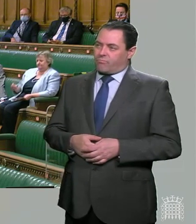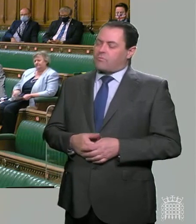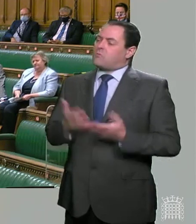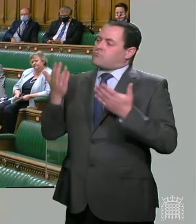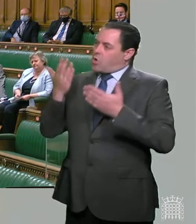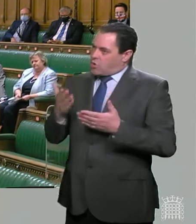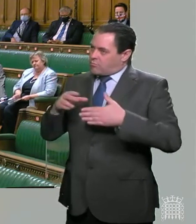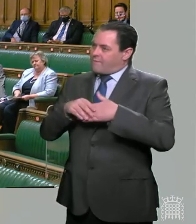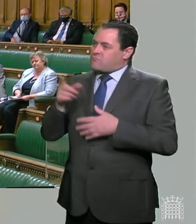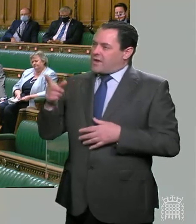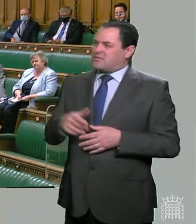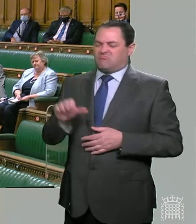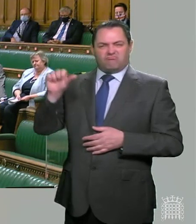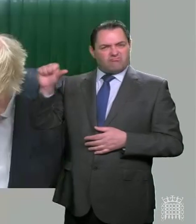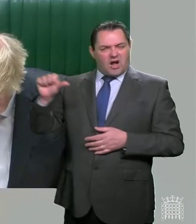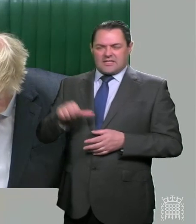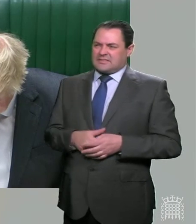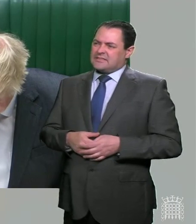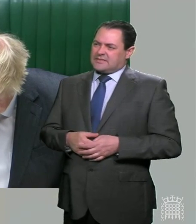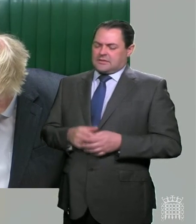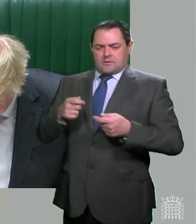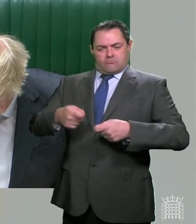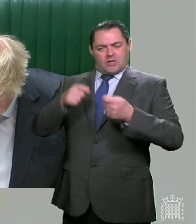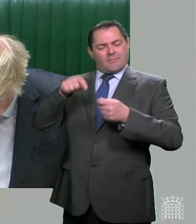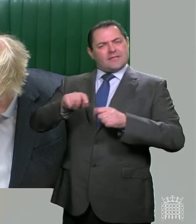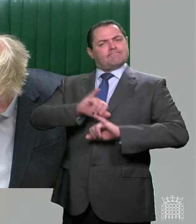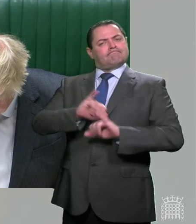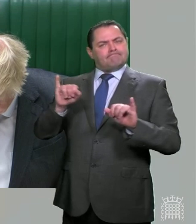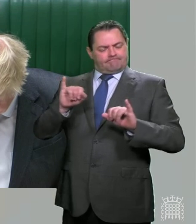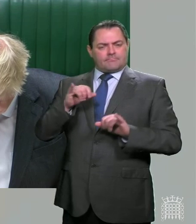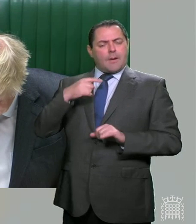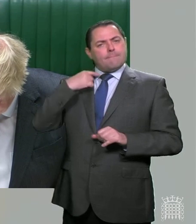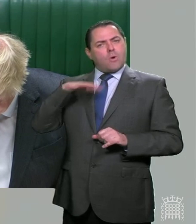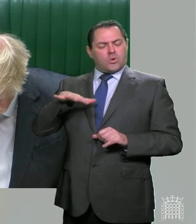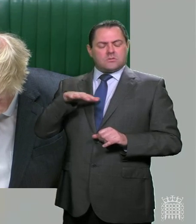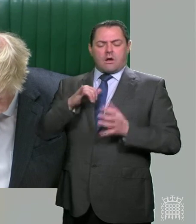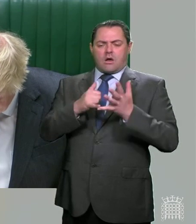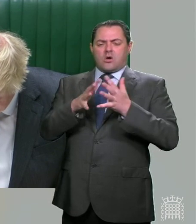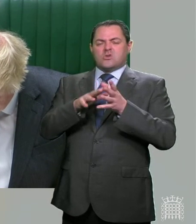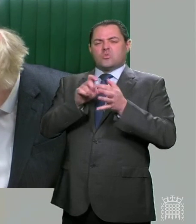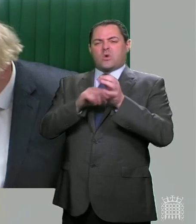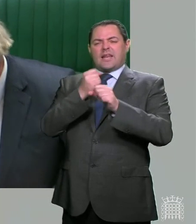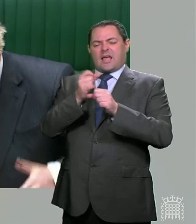My honourable Friend is entirely right to raise the issue of the appalling murder in Swadlincote.